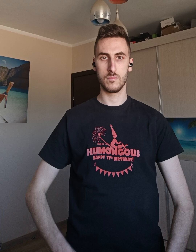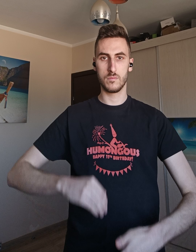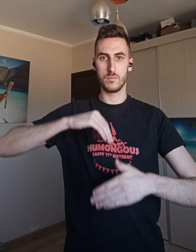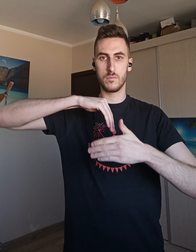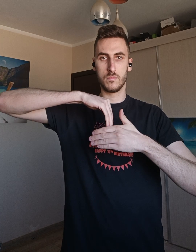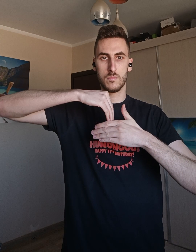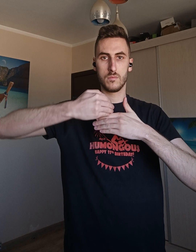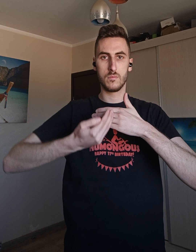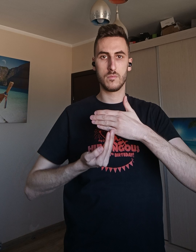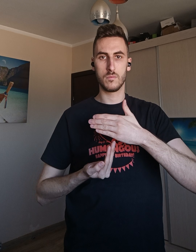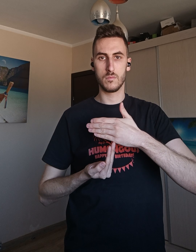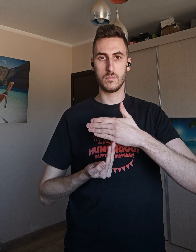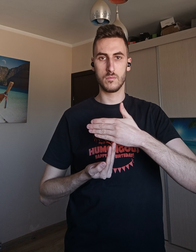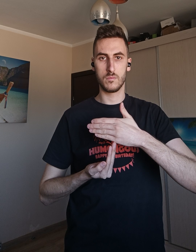לחם